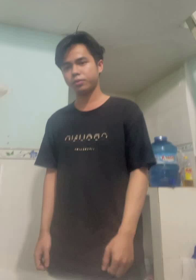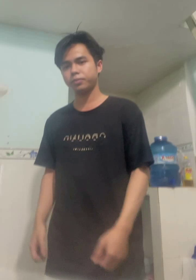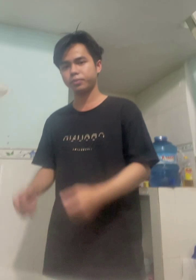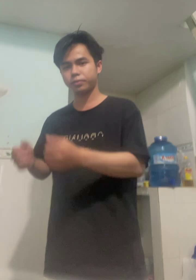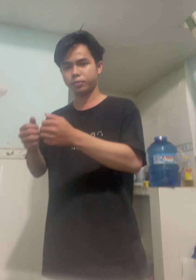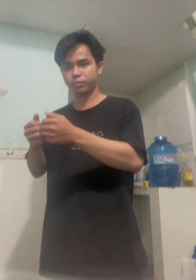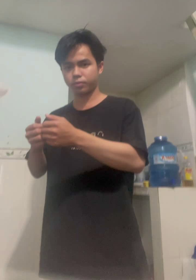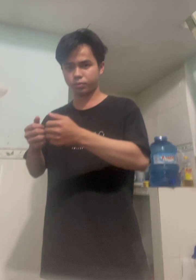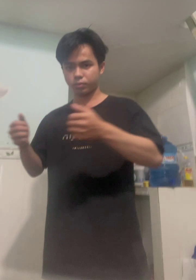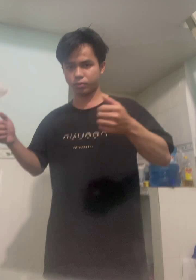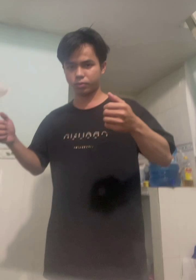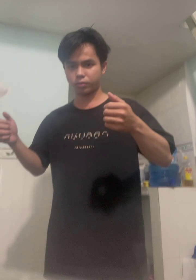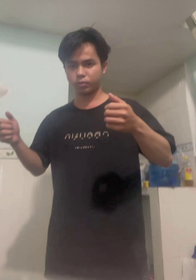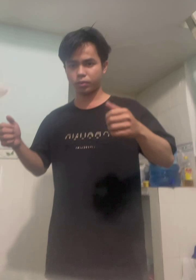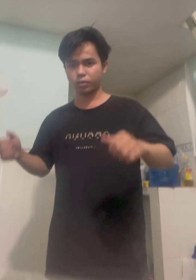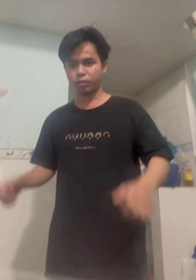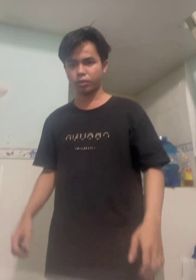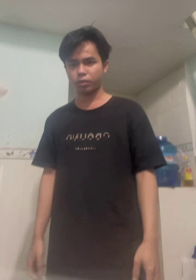chia cat